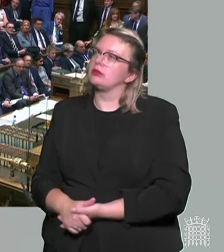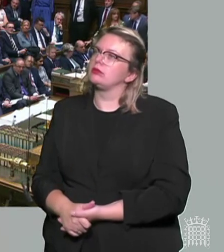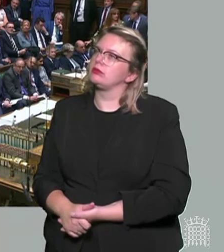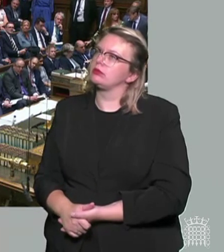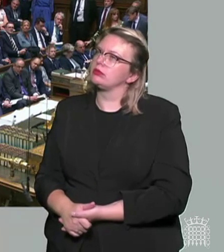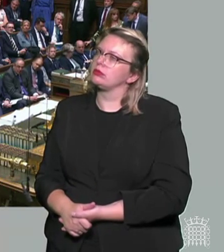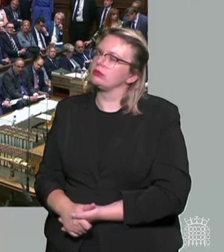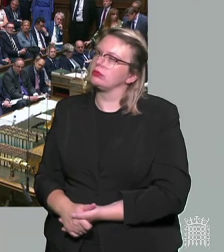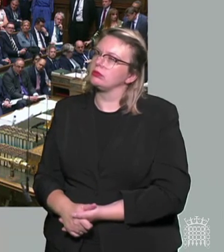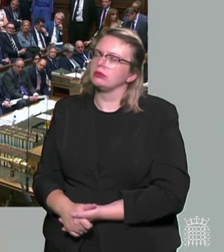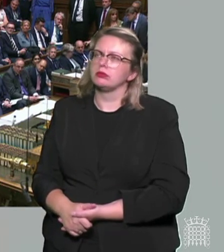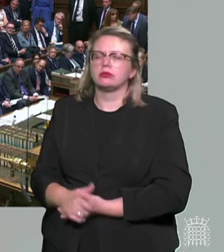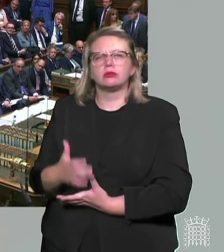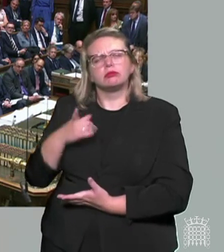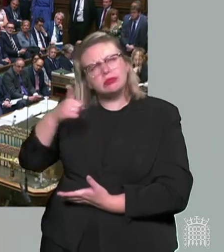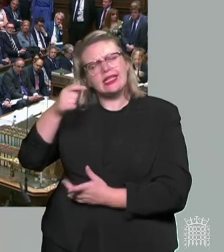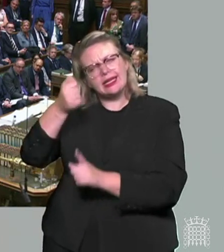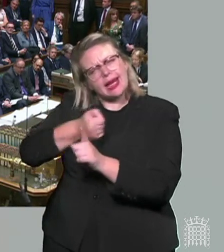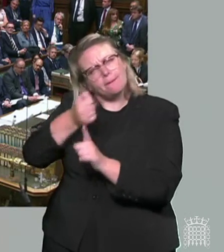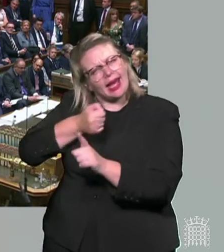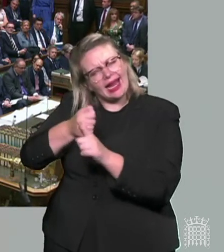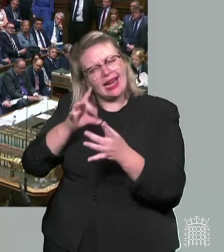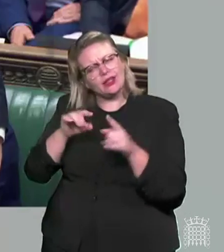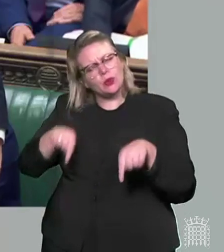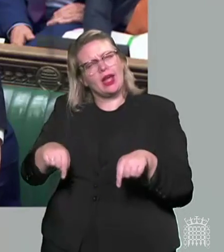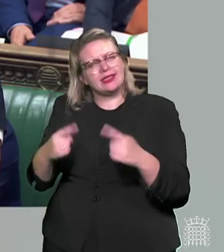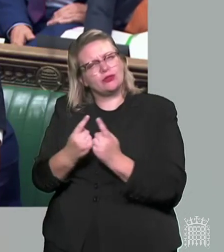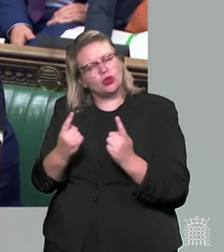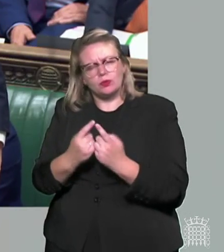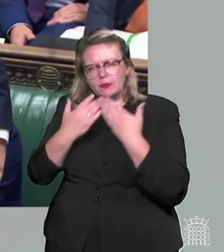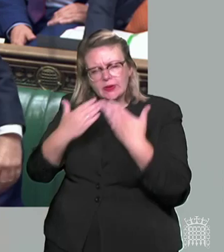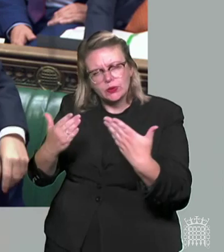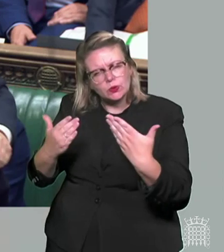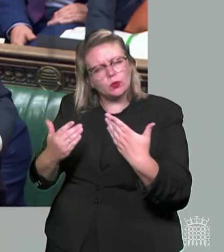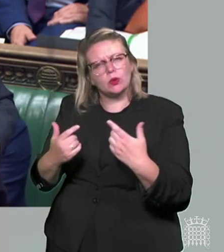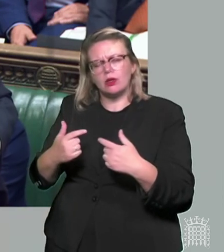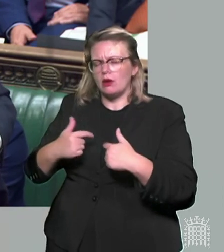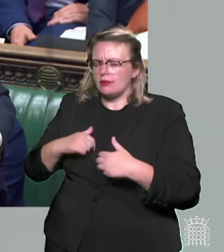I thank my old friend for everything he did to campaign on that issue for so long.